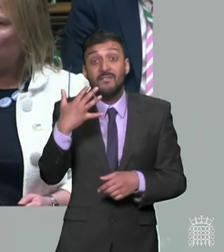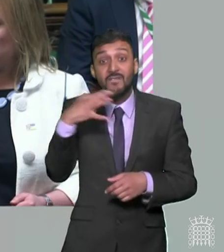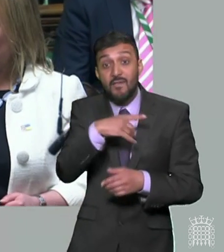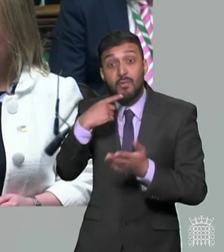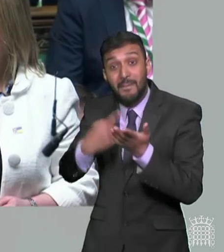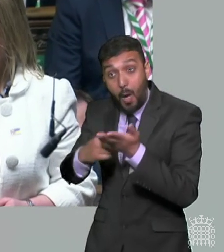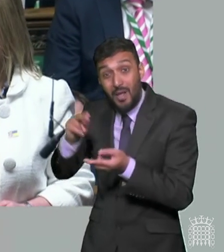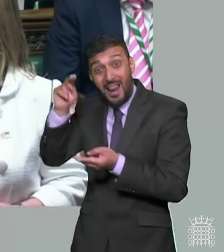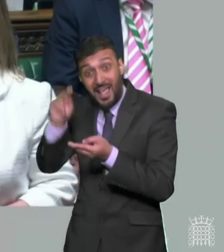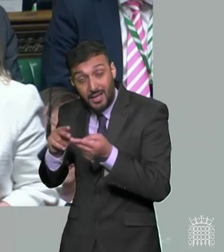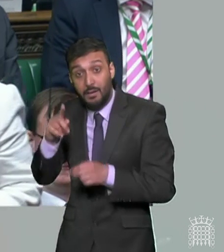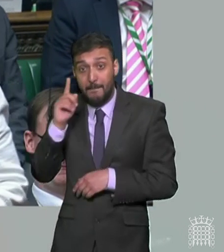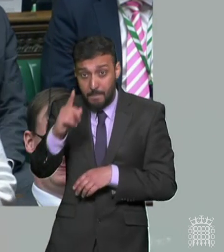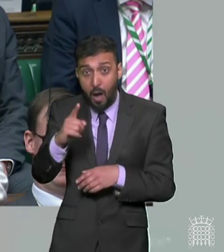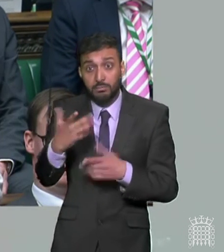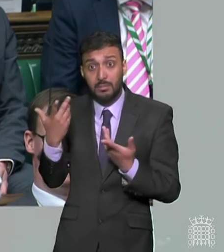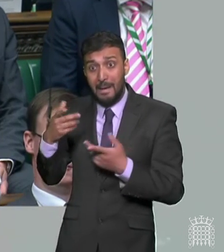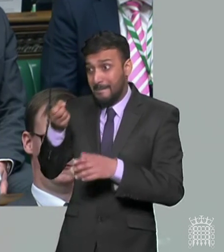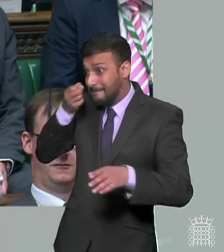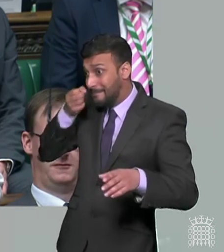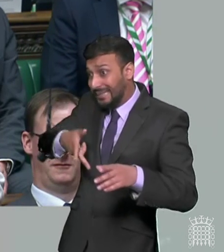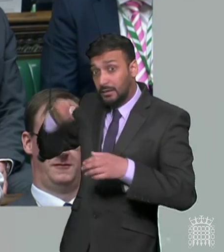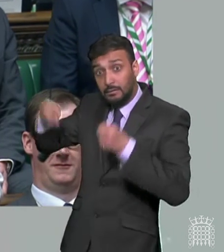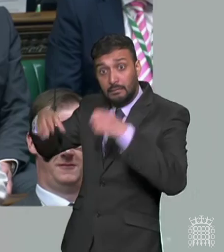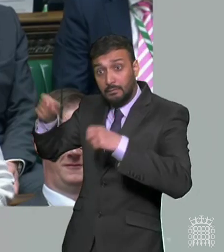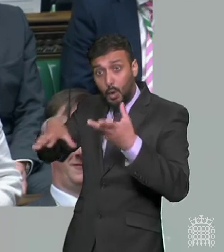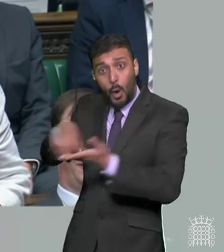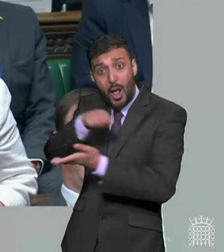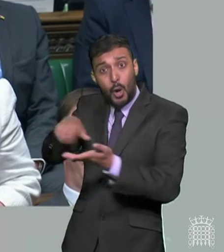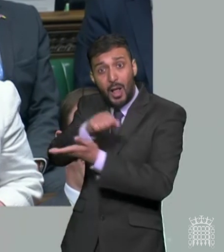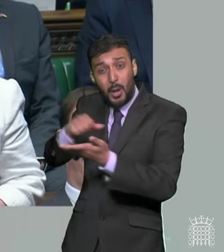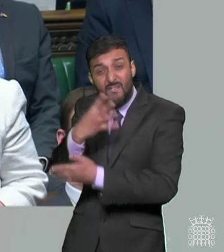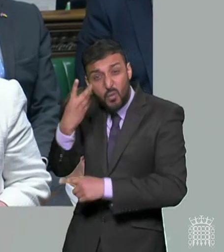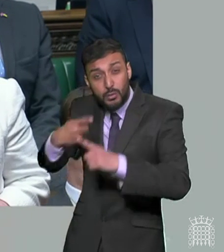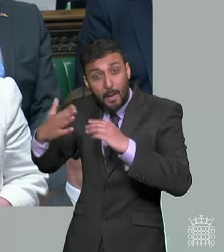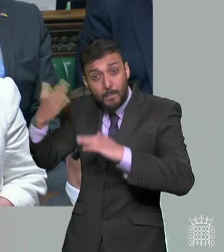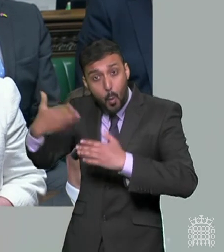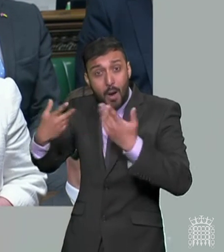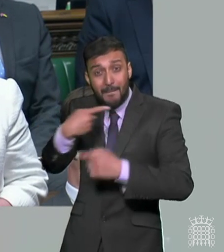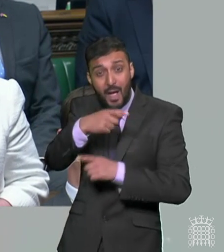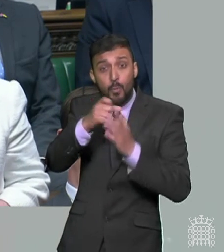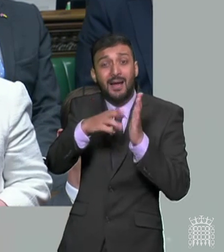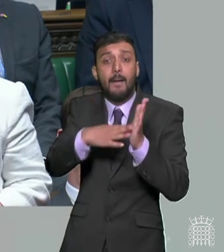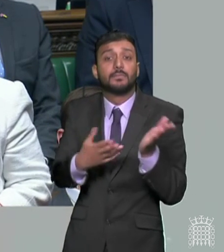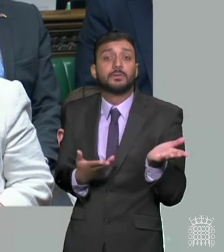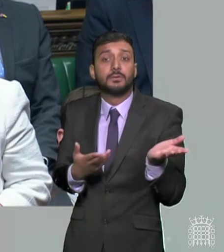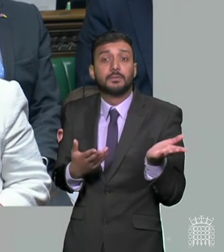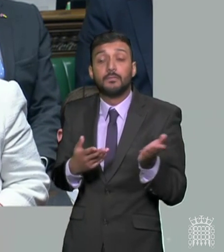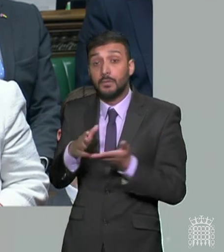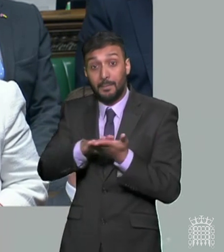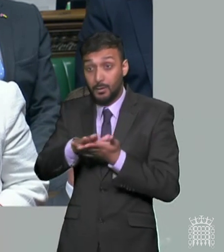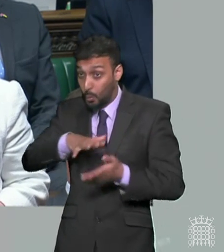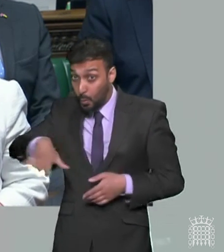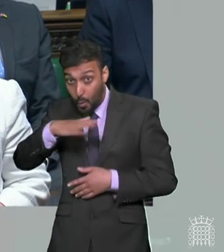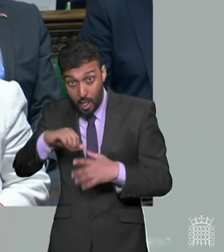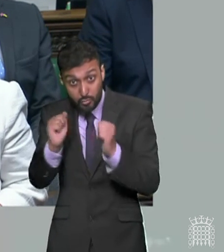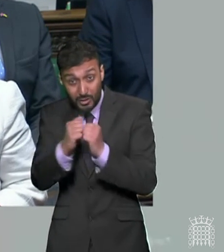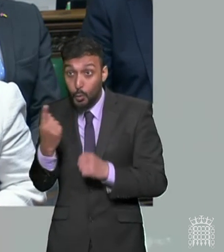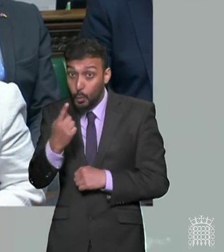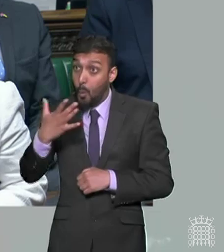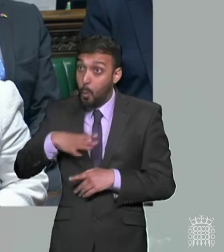Does my right honourable Friend agree that everyone who wants low council tax and good services needs to vote Conservative?